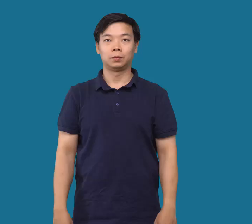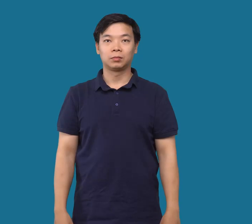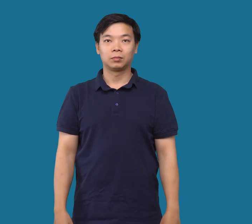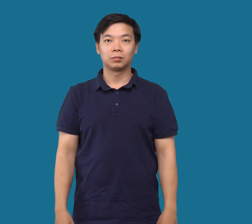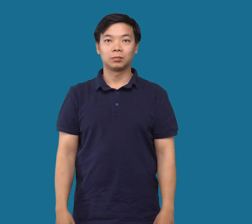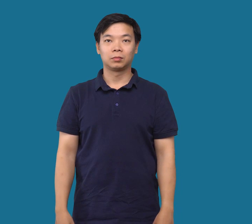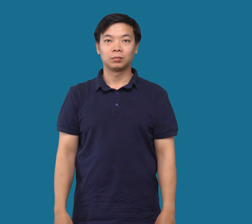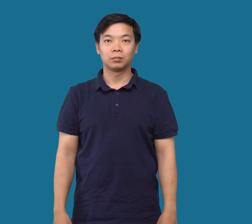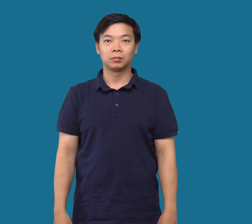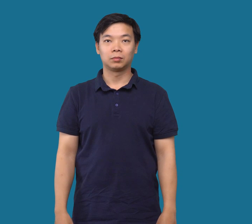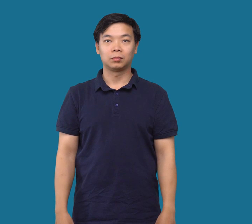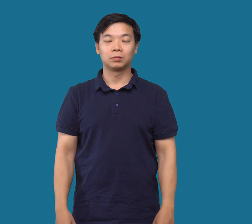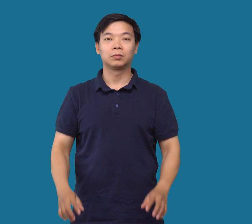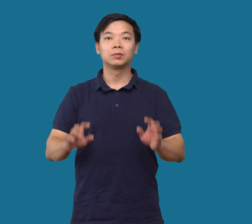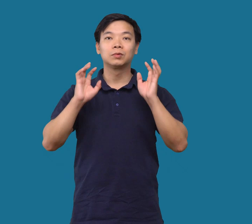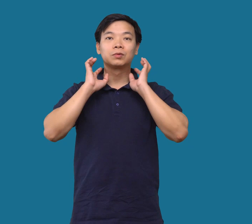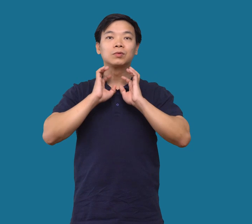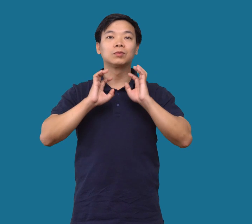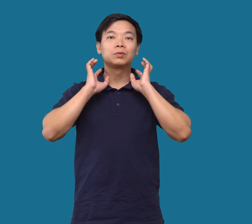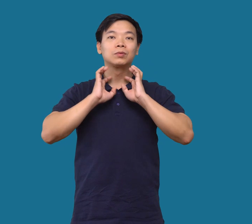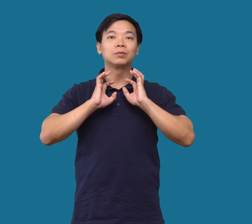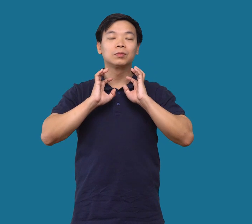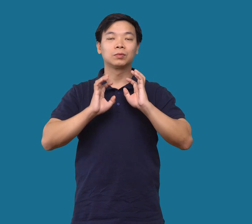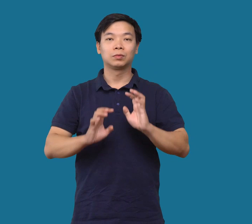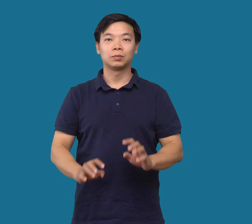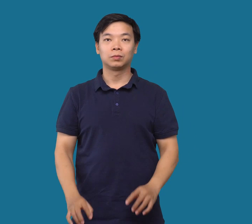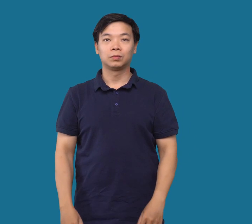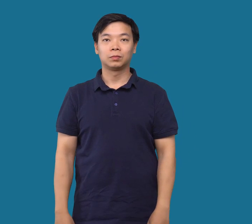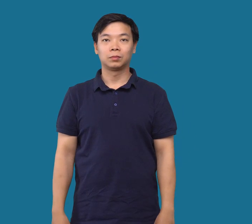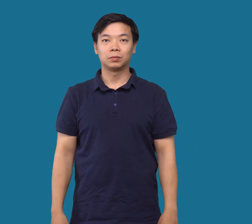con sư tử